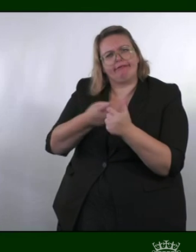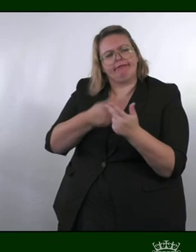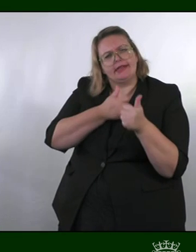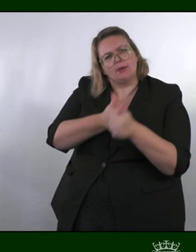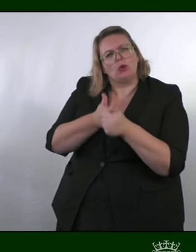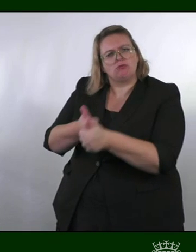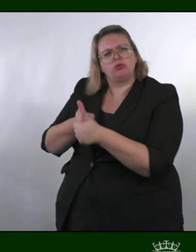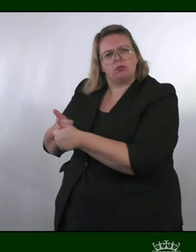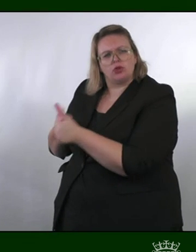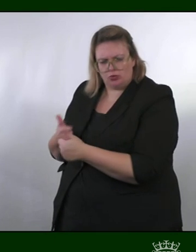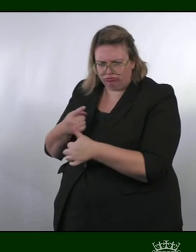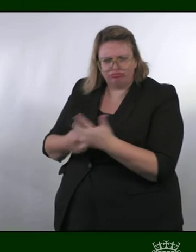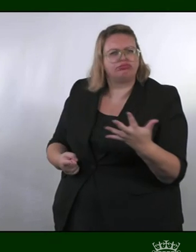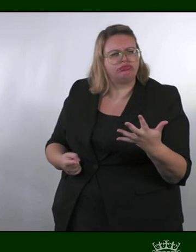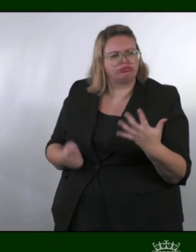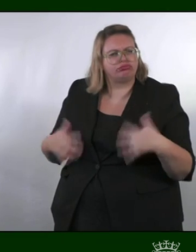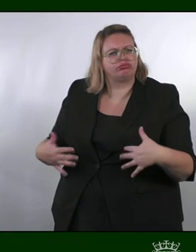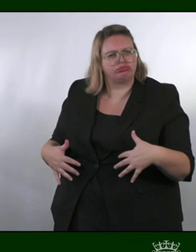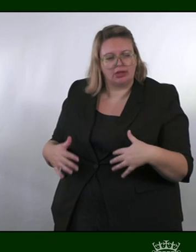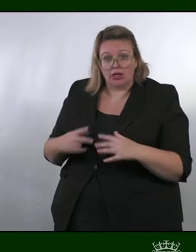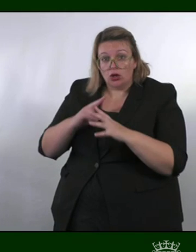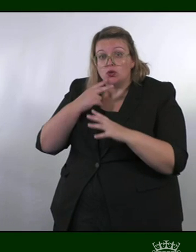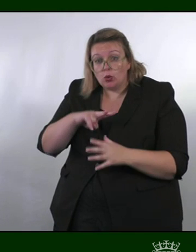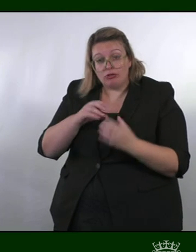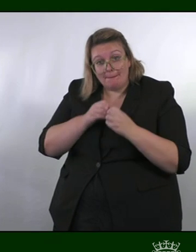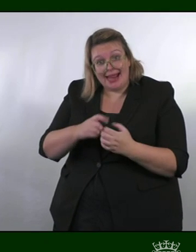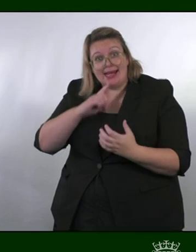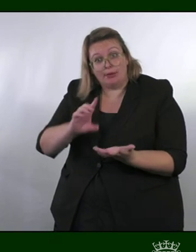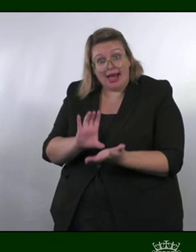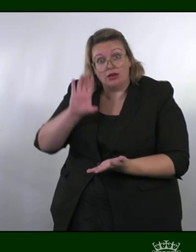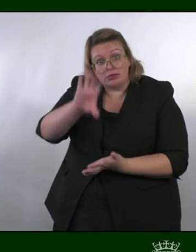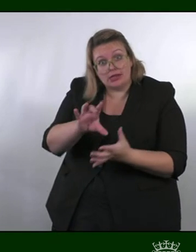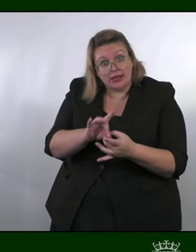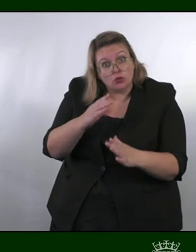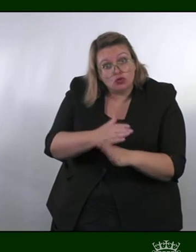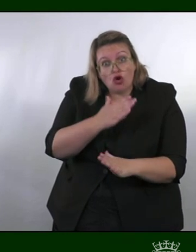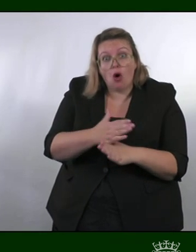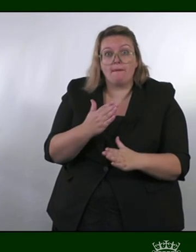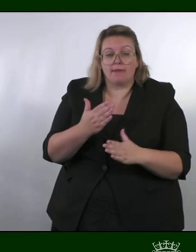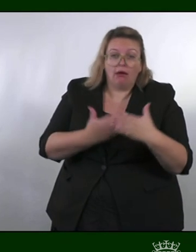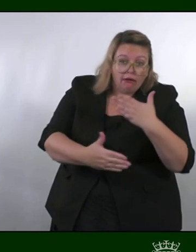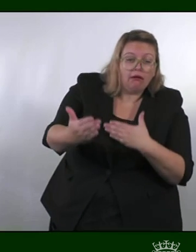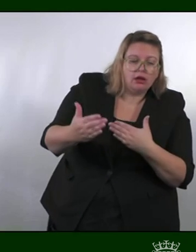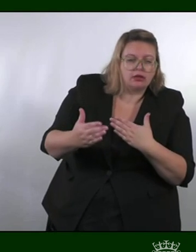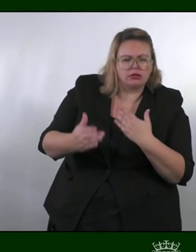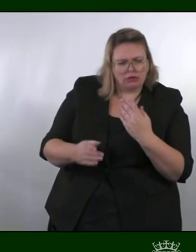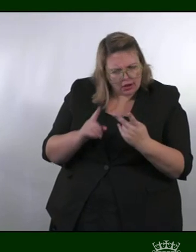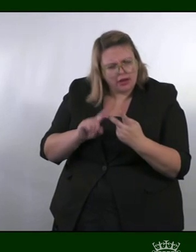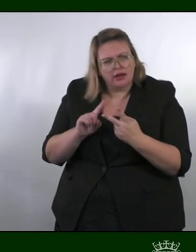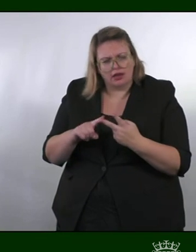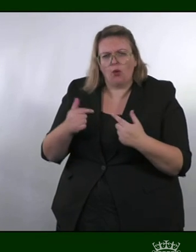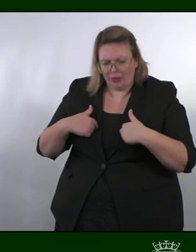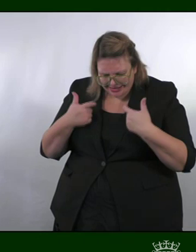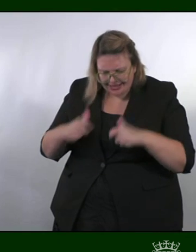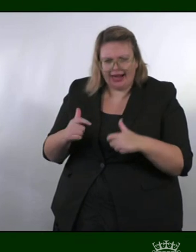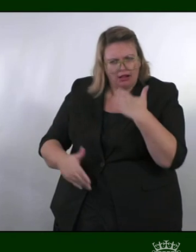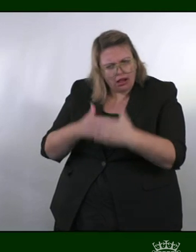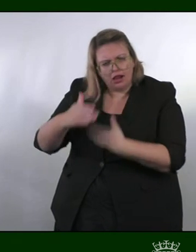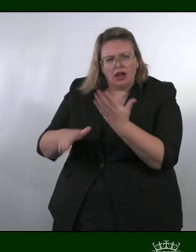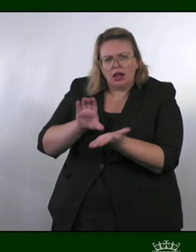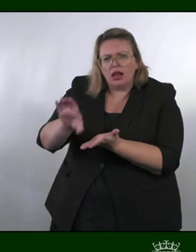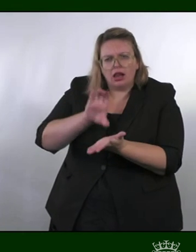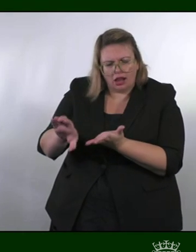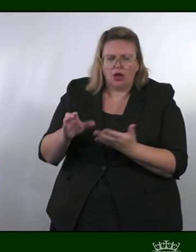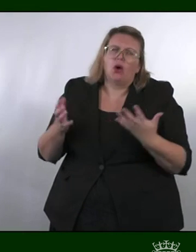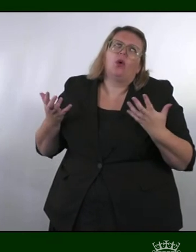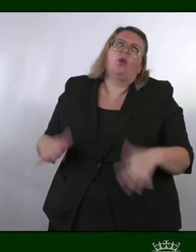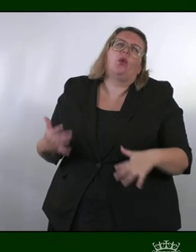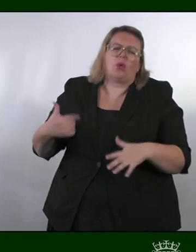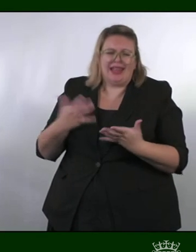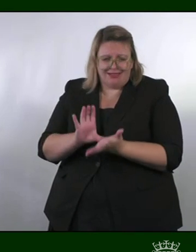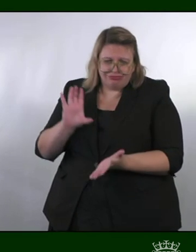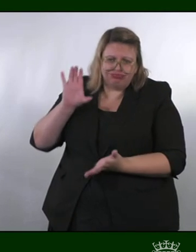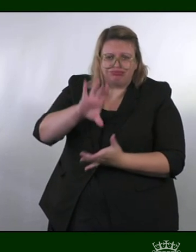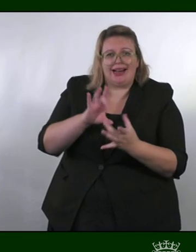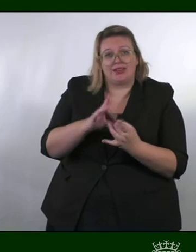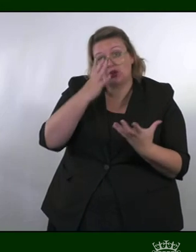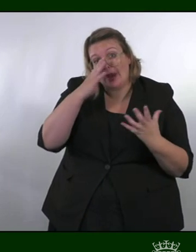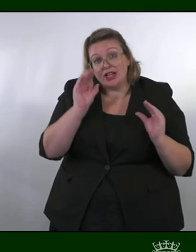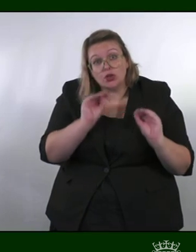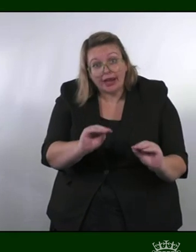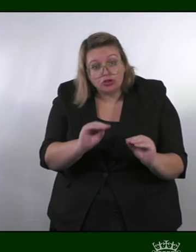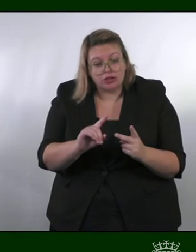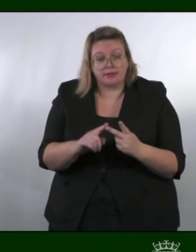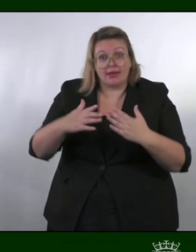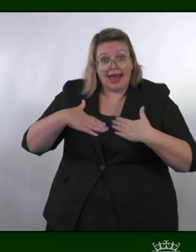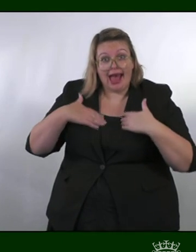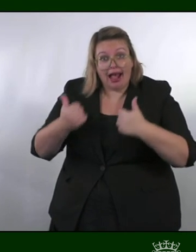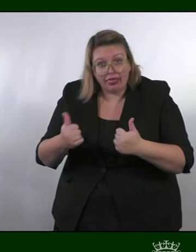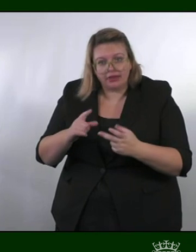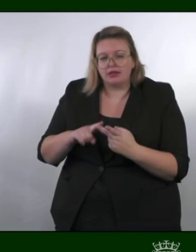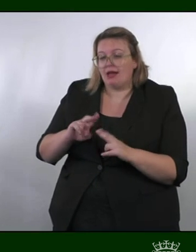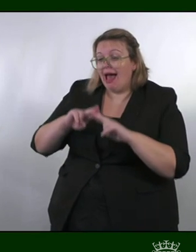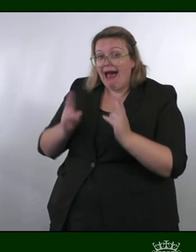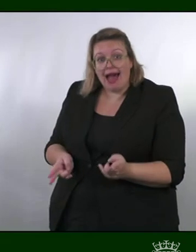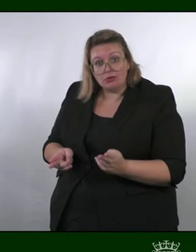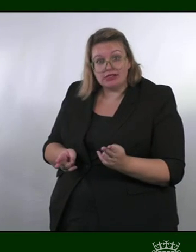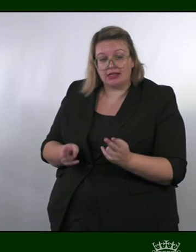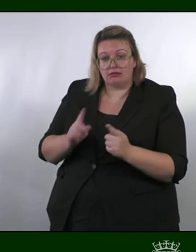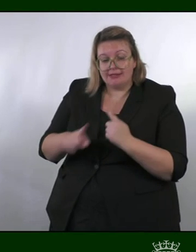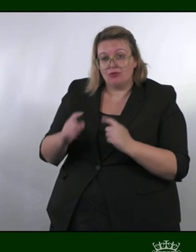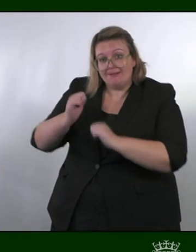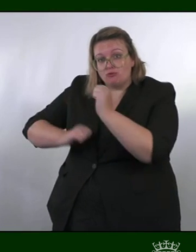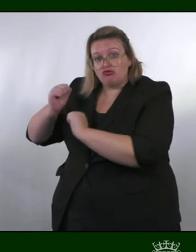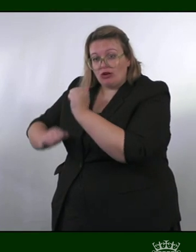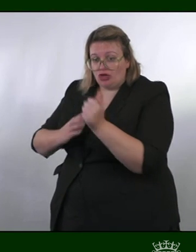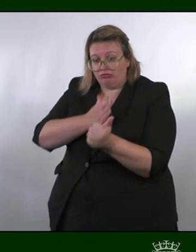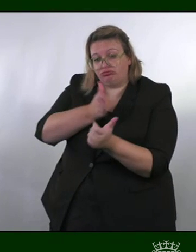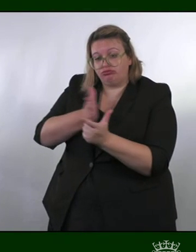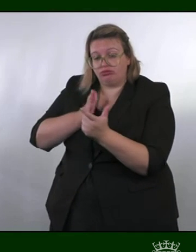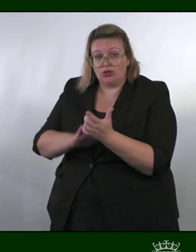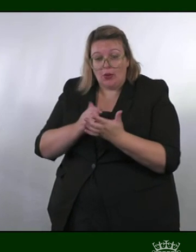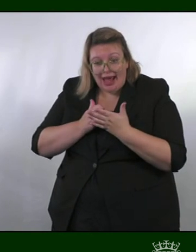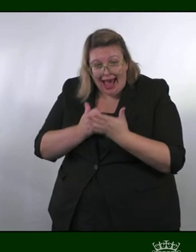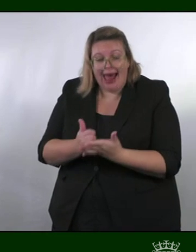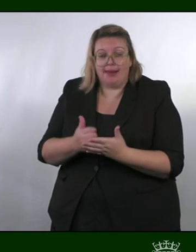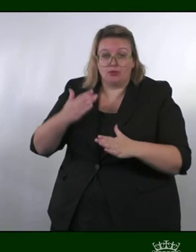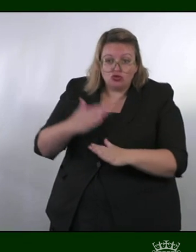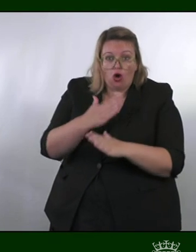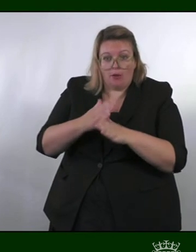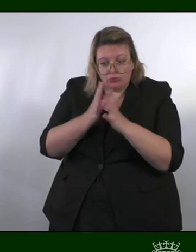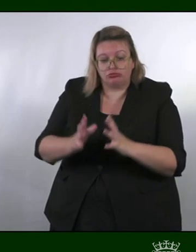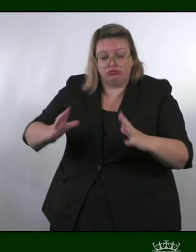It is not just the £200 billion investment in jobs and livelihoods; we are also engaged in and will continue to deliver a colossal investment in education, health, housing and infrastructure that will deliver jobs and growth throughout this United Kingdom for a generation.